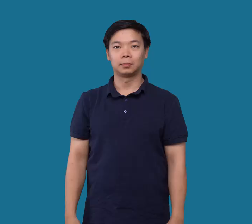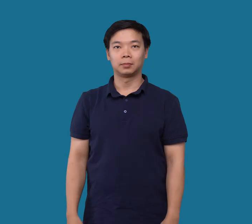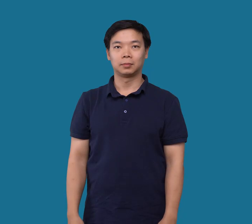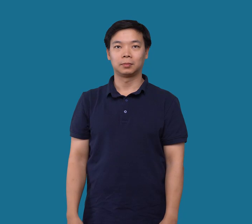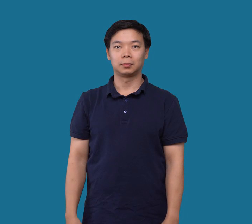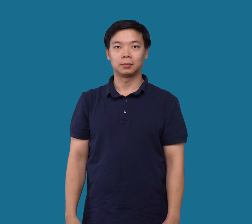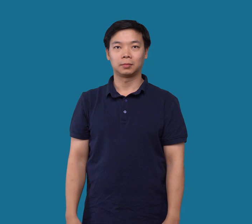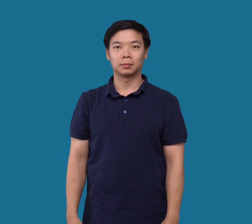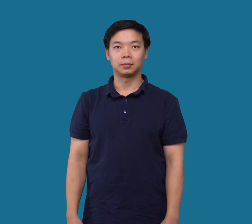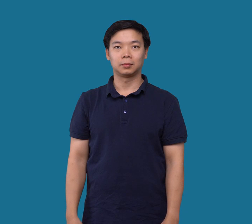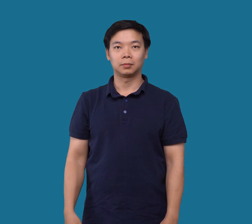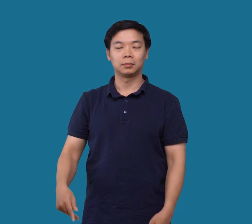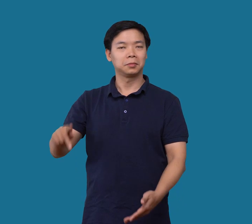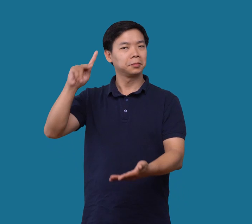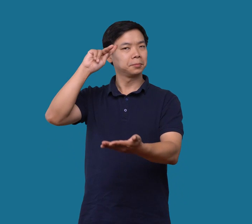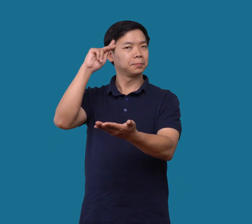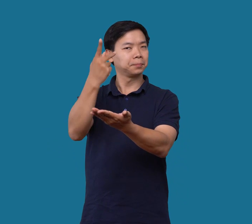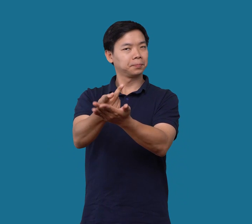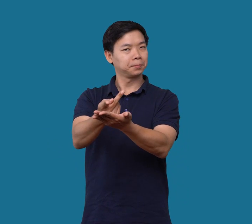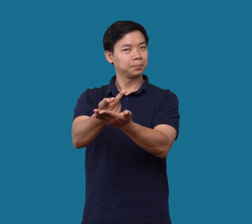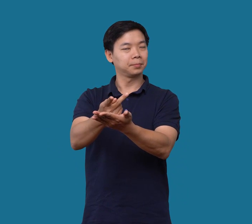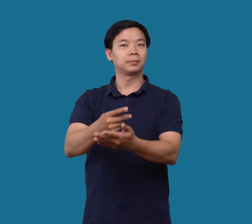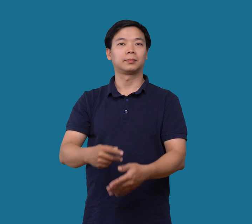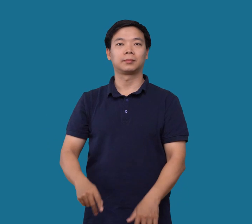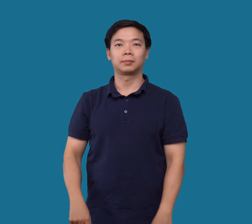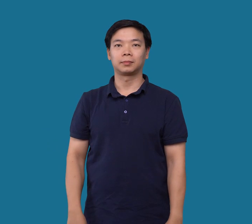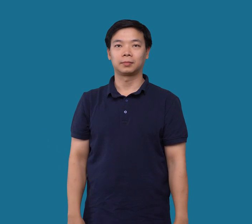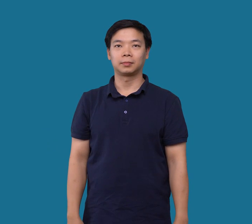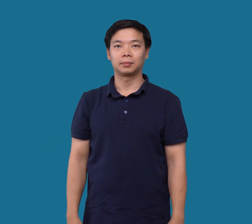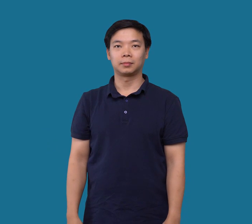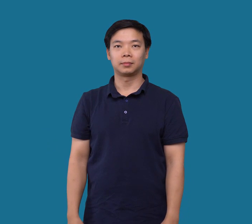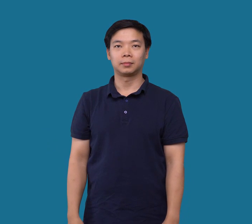kỉ niệm